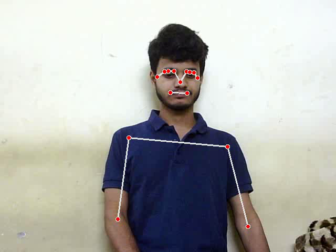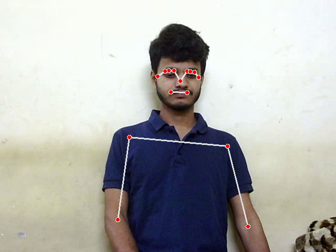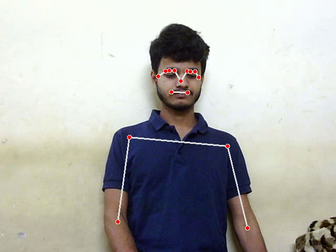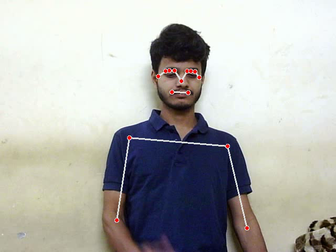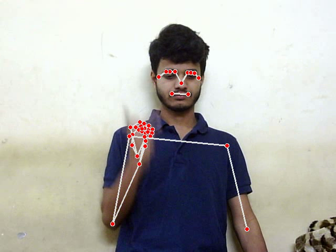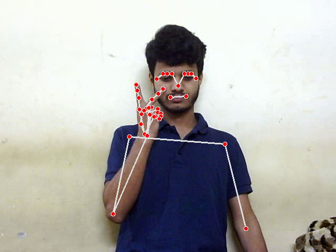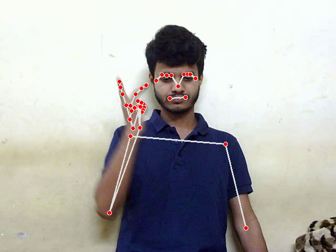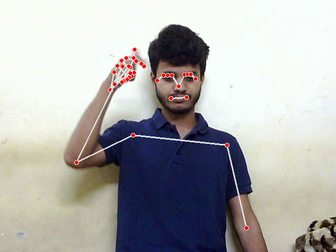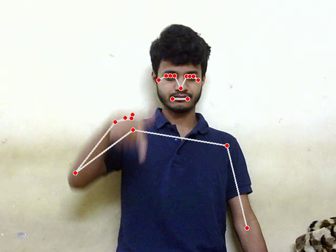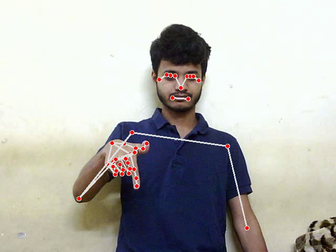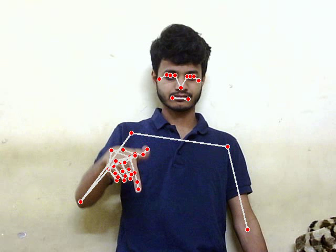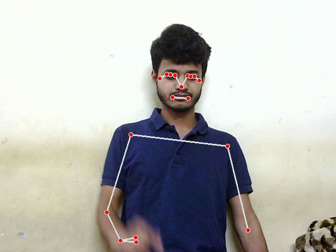see you later